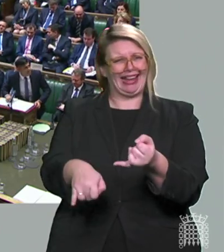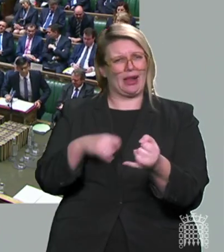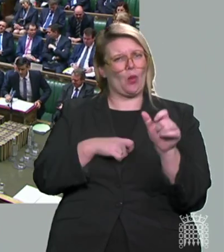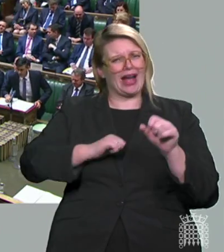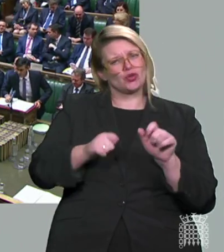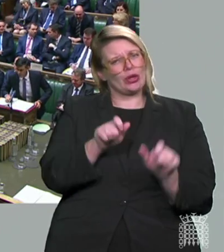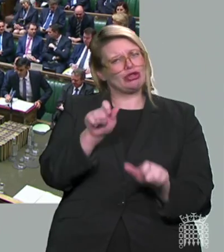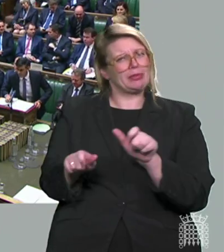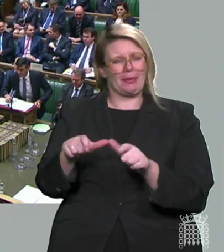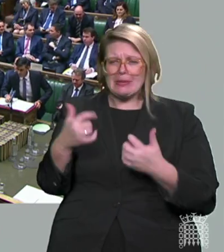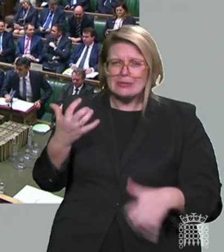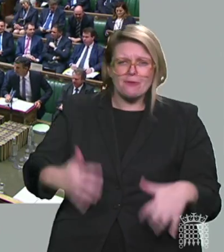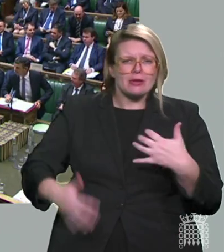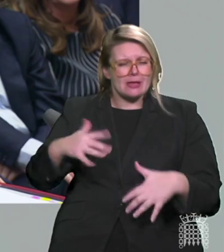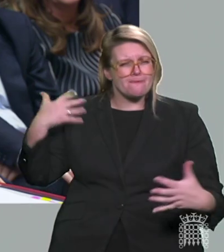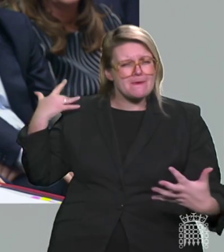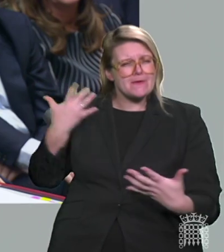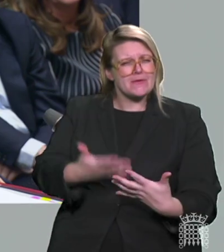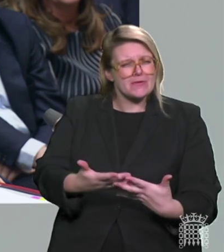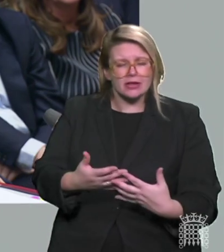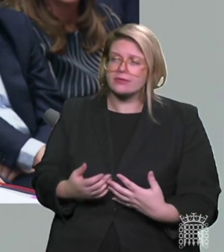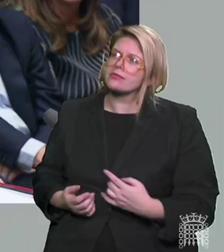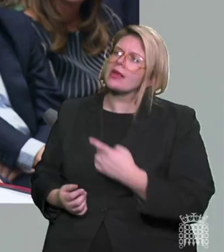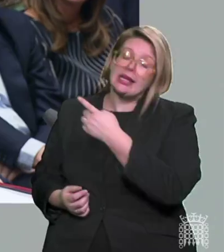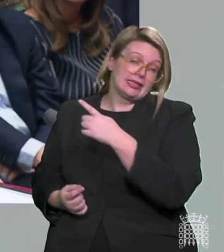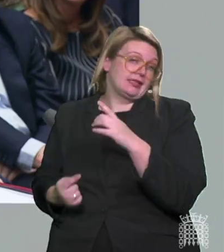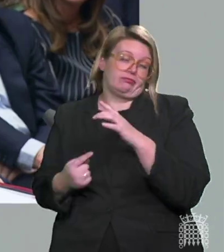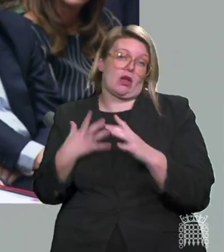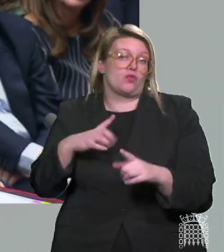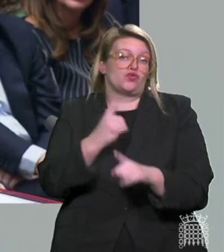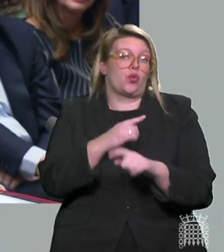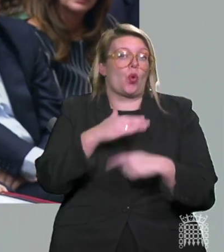I am pleased that the honourable Gentleman brought up the subject of energy. He was right to do so.